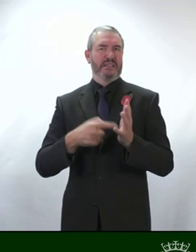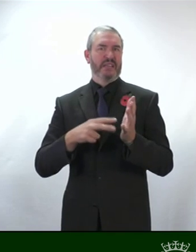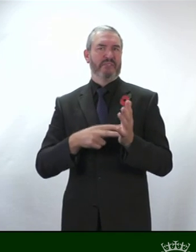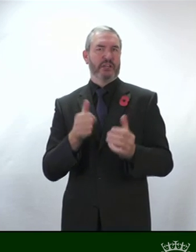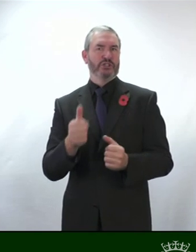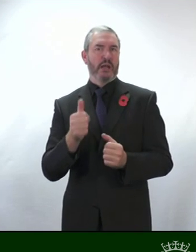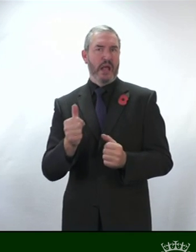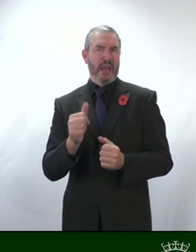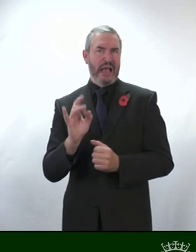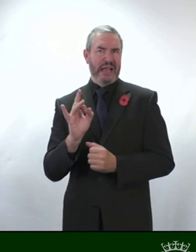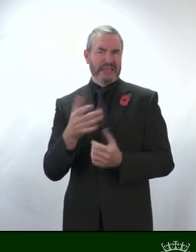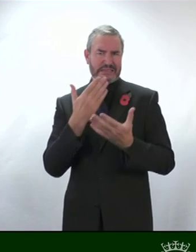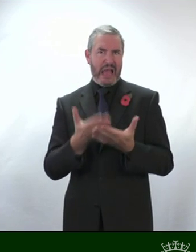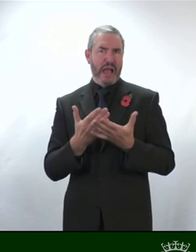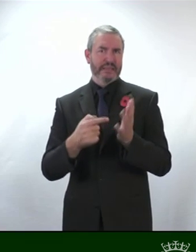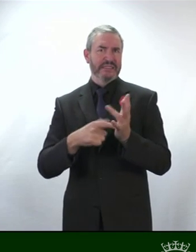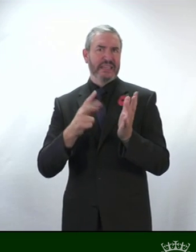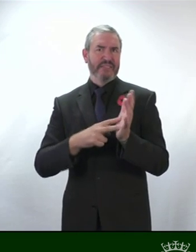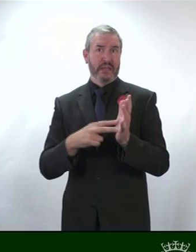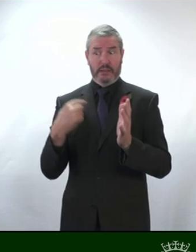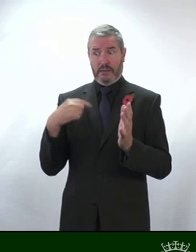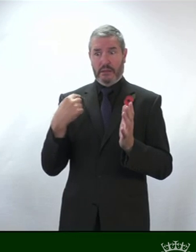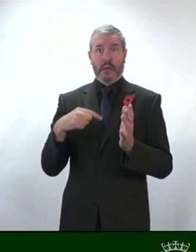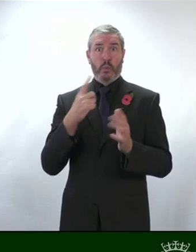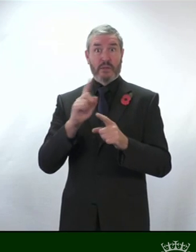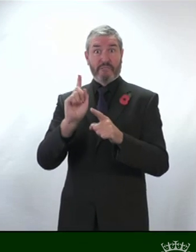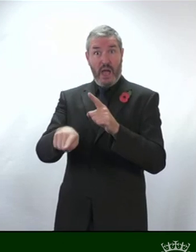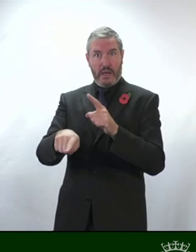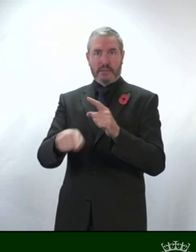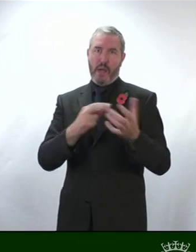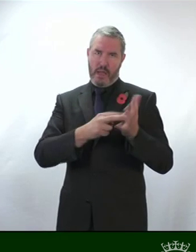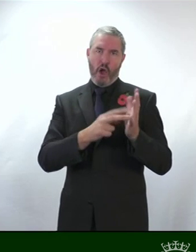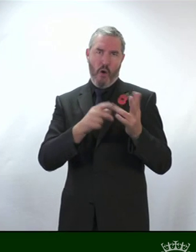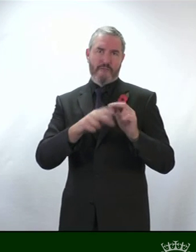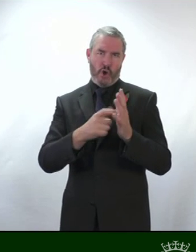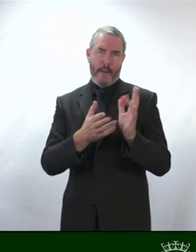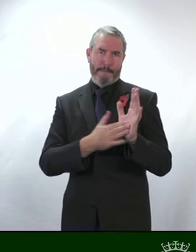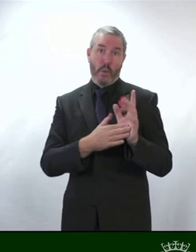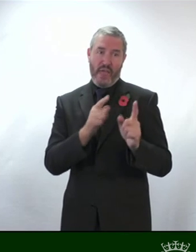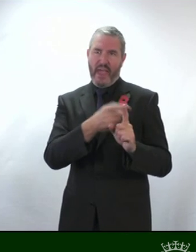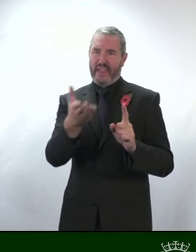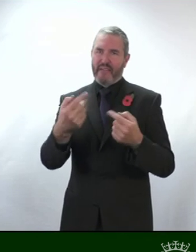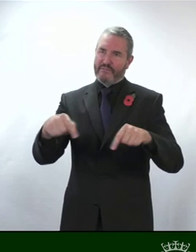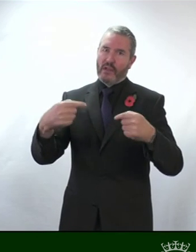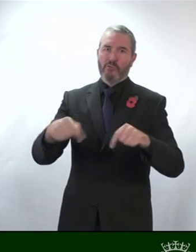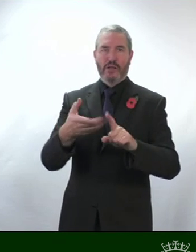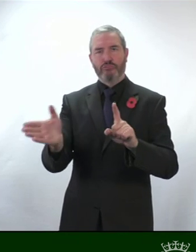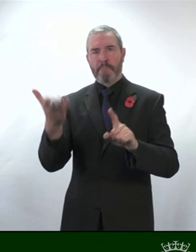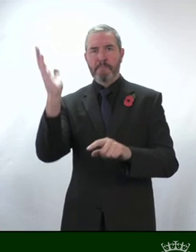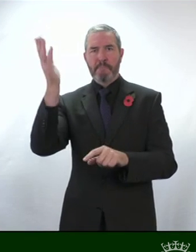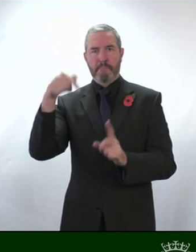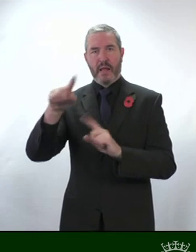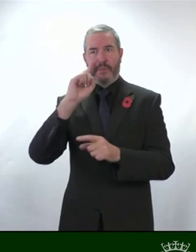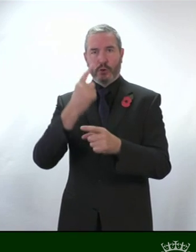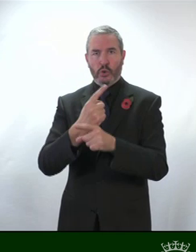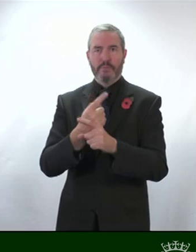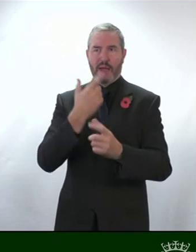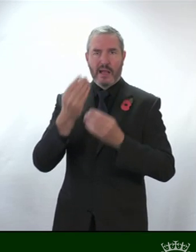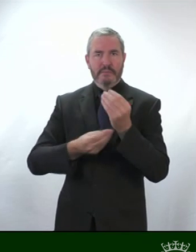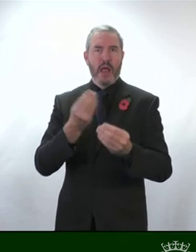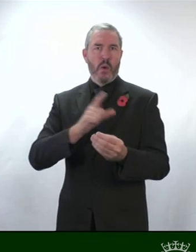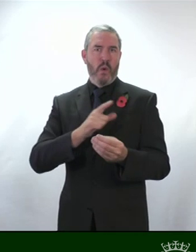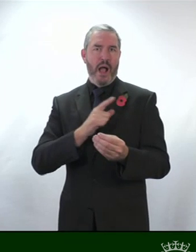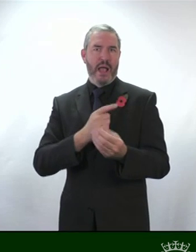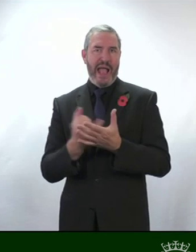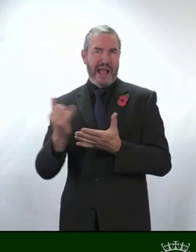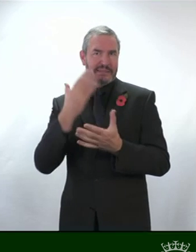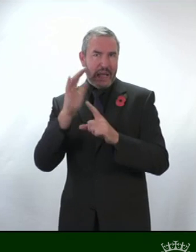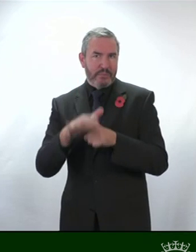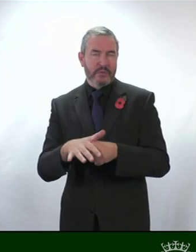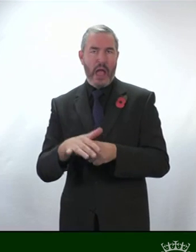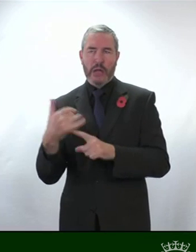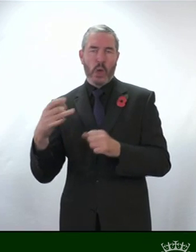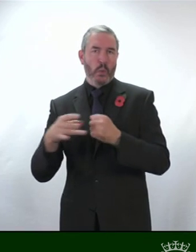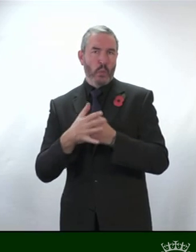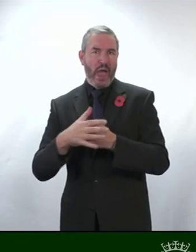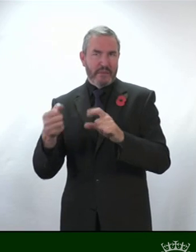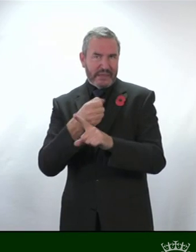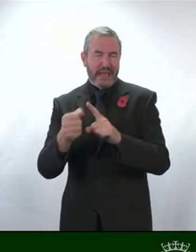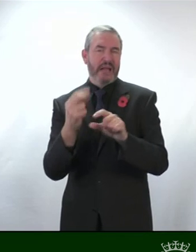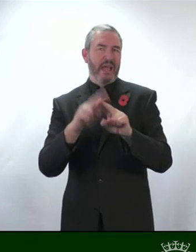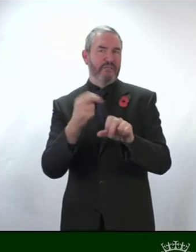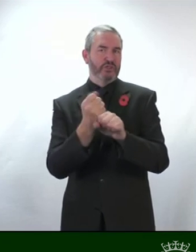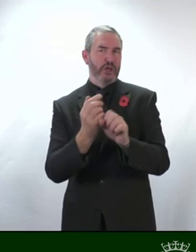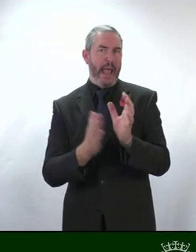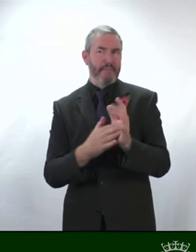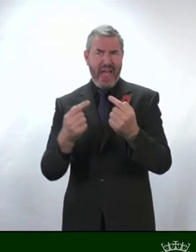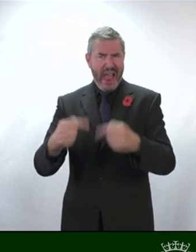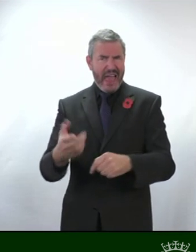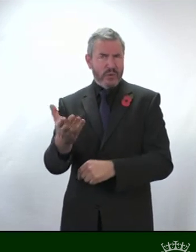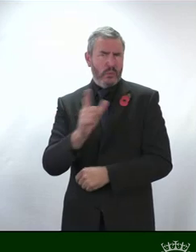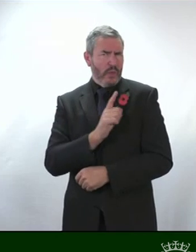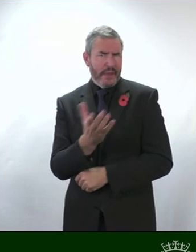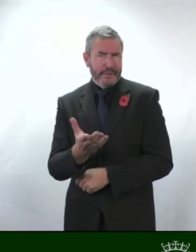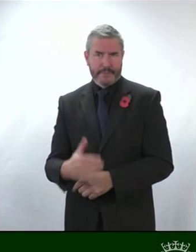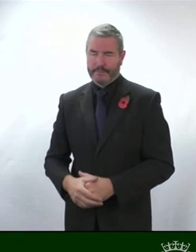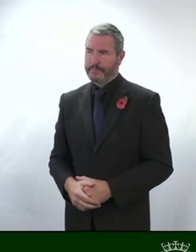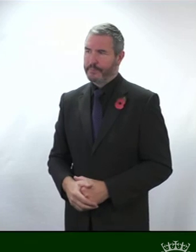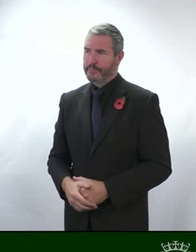as the Islam Channel, which just this week was fined by Ofcom for giving airtime to extremist preachers who justify antisemitism, wife beating and female genital mutilation?